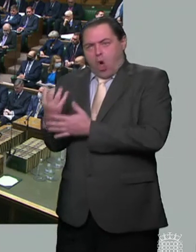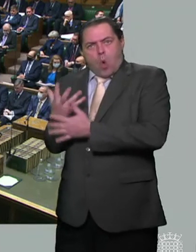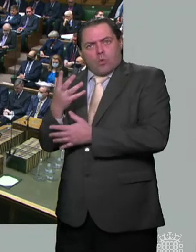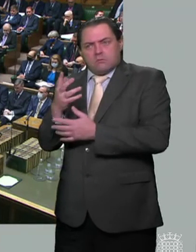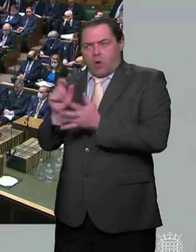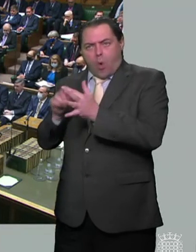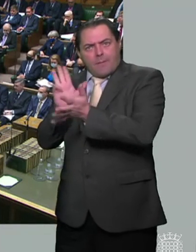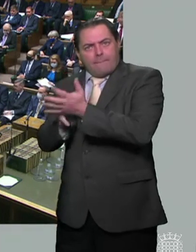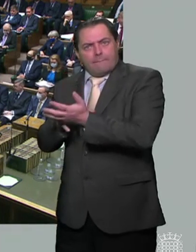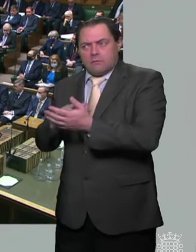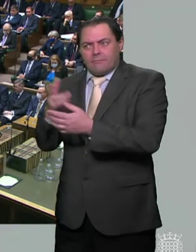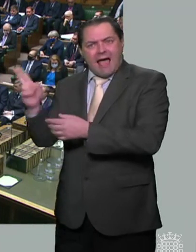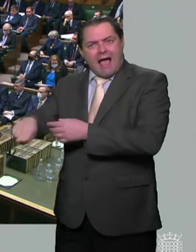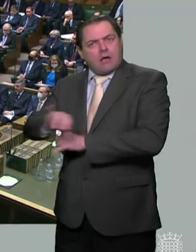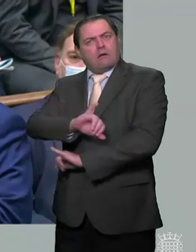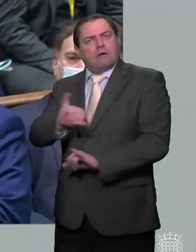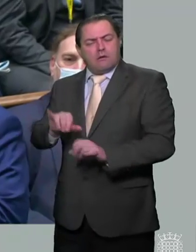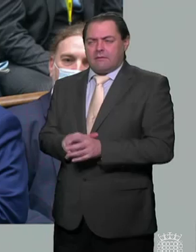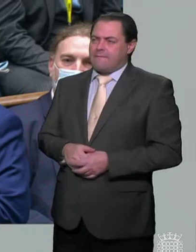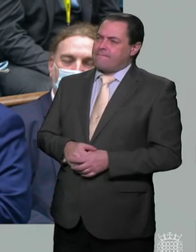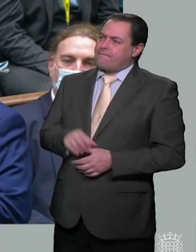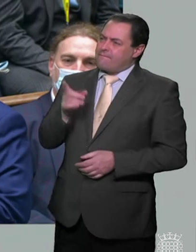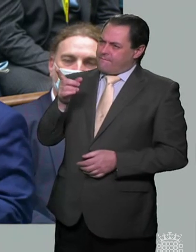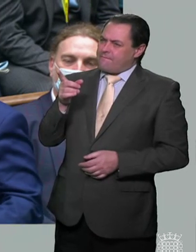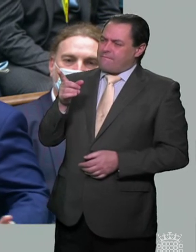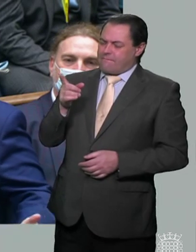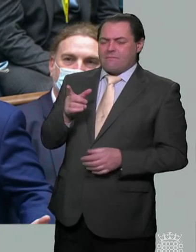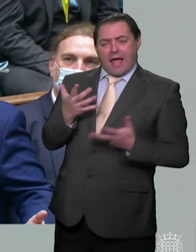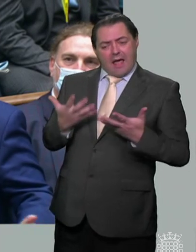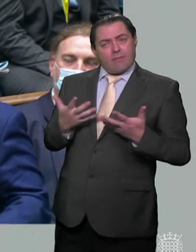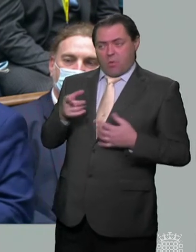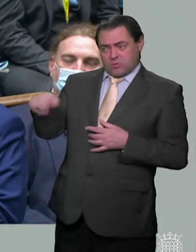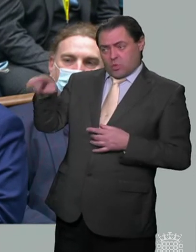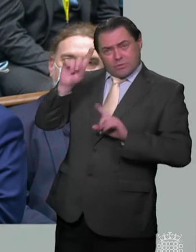The fact is that there is a humanitarian crisis and people are in need today.